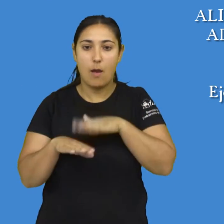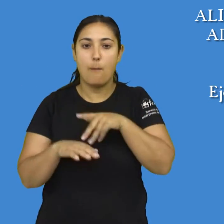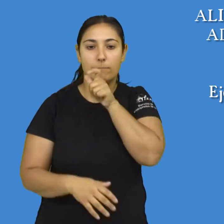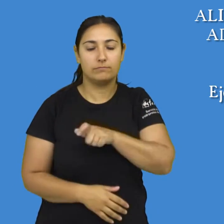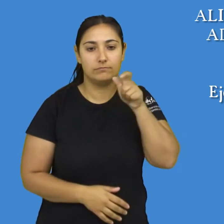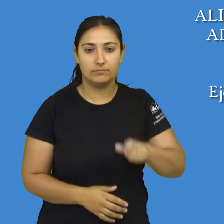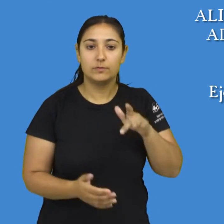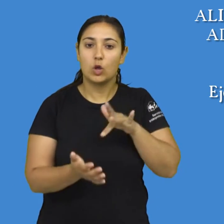persona